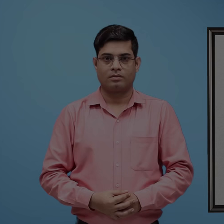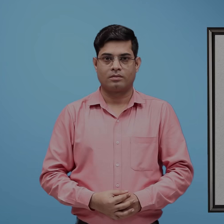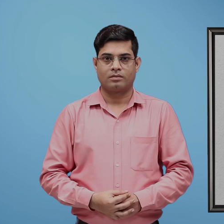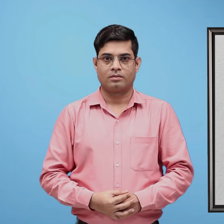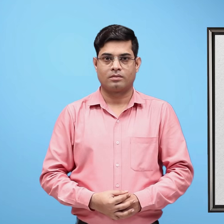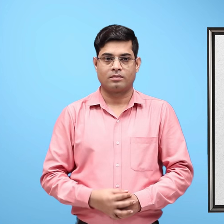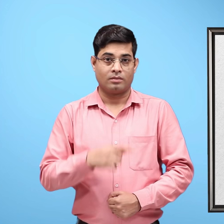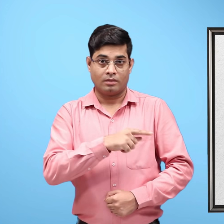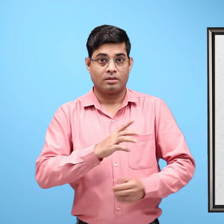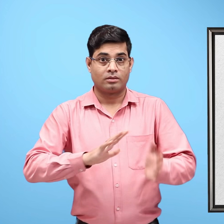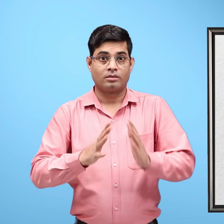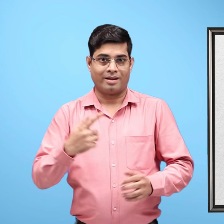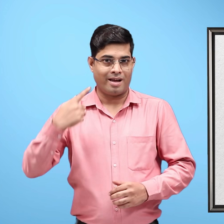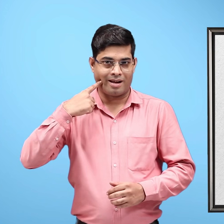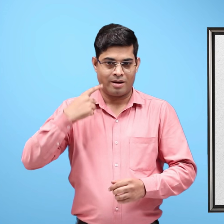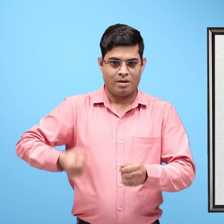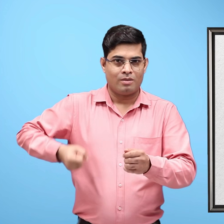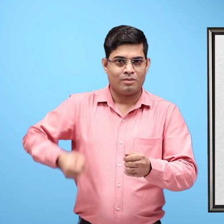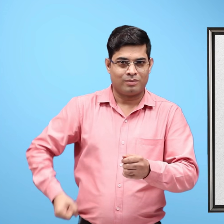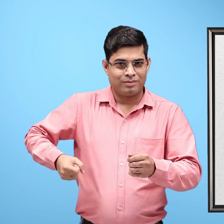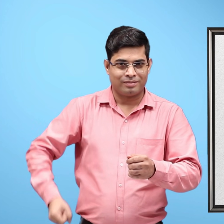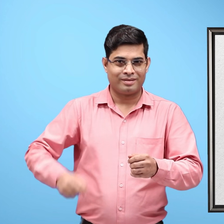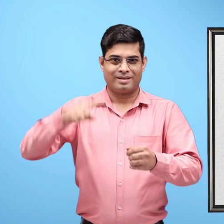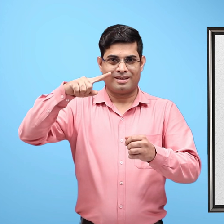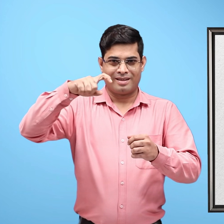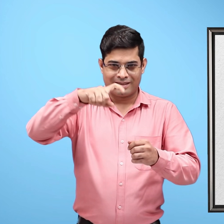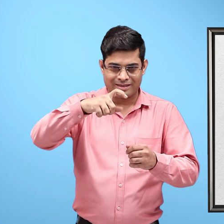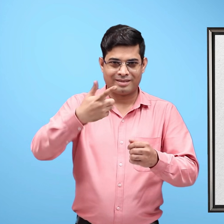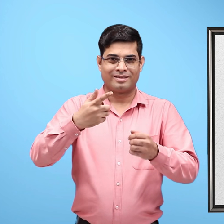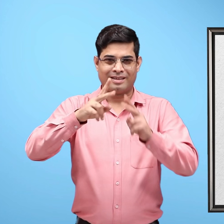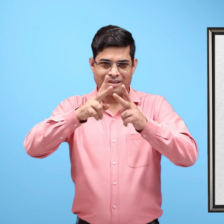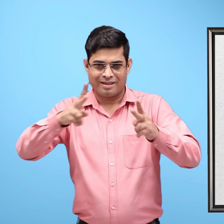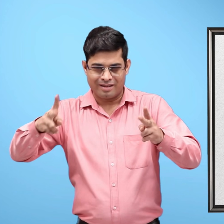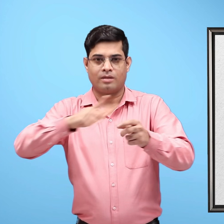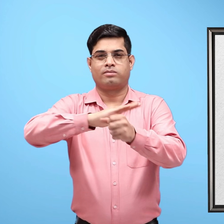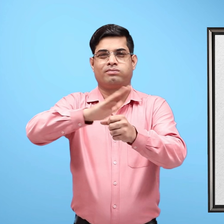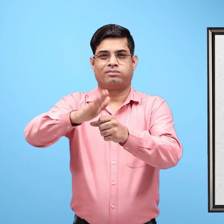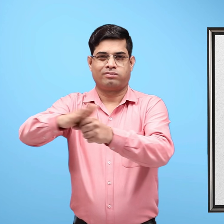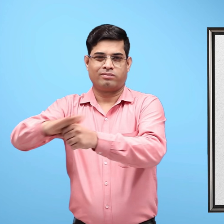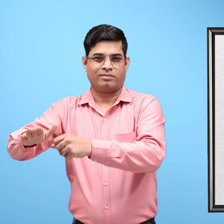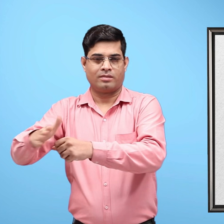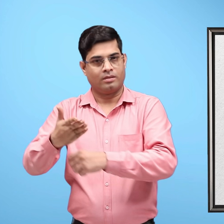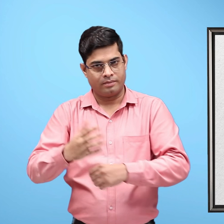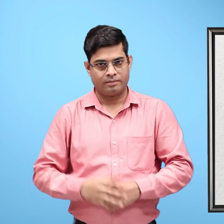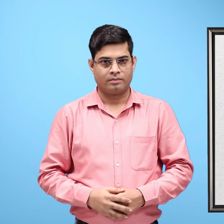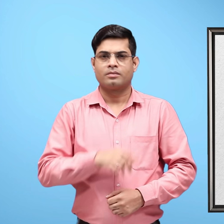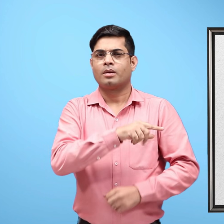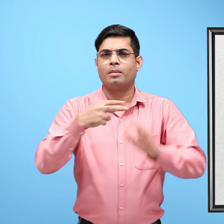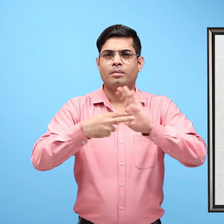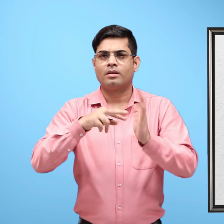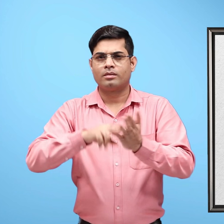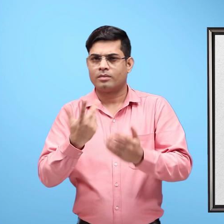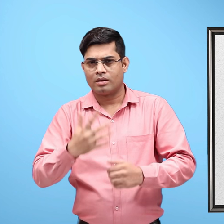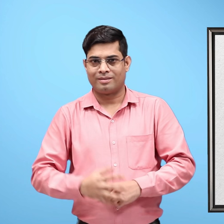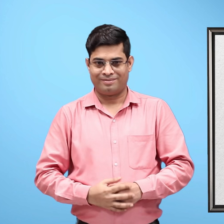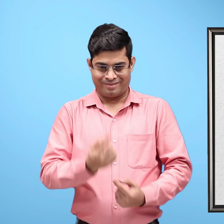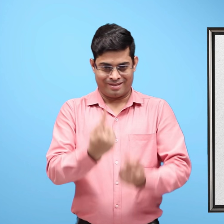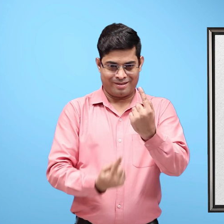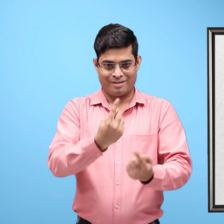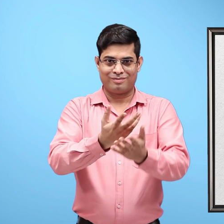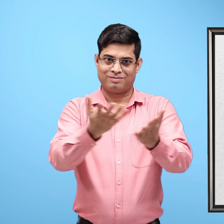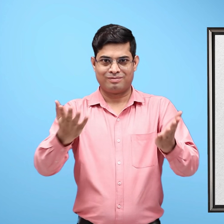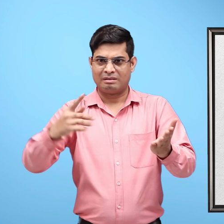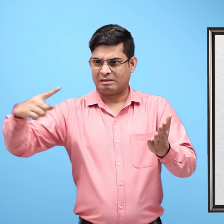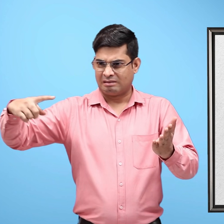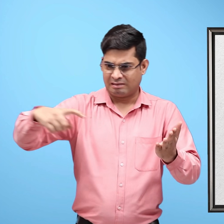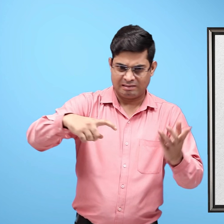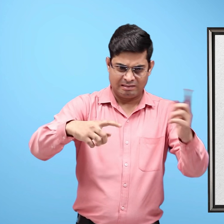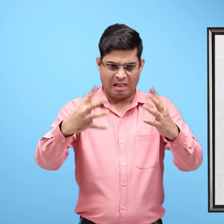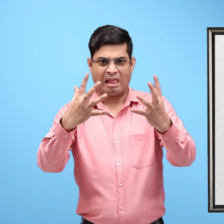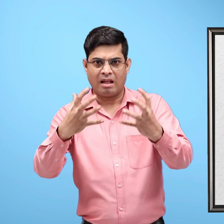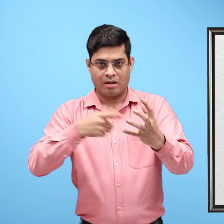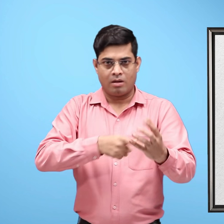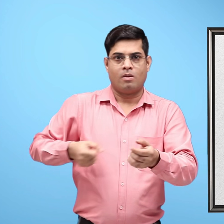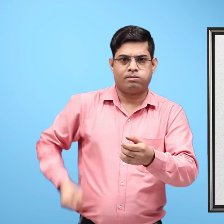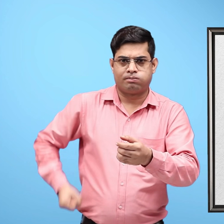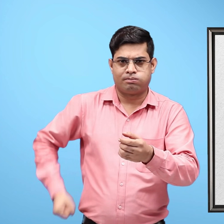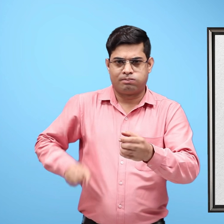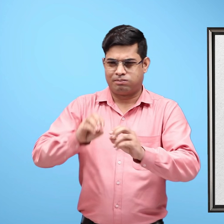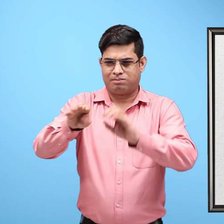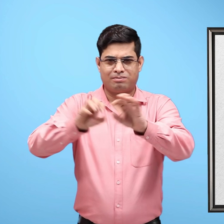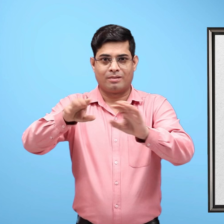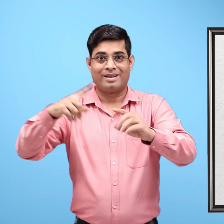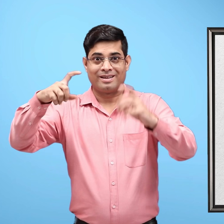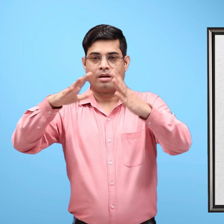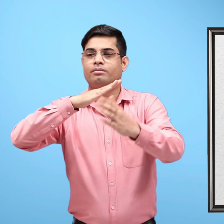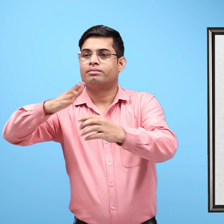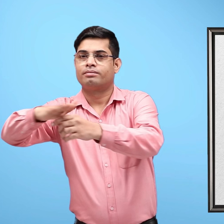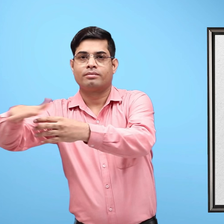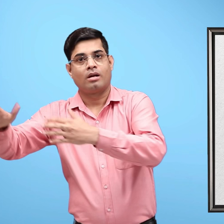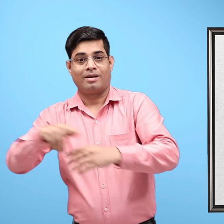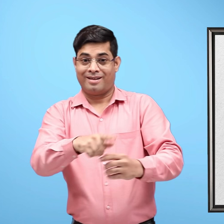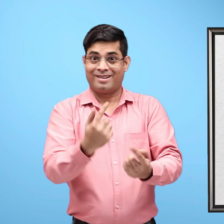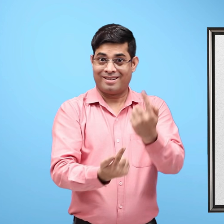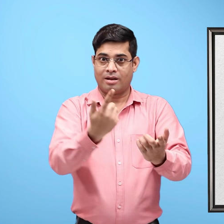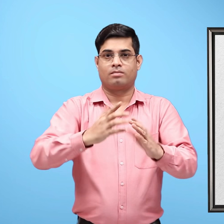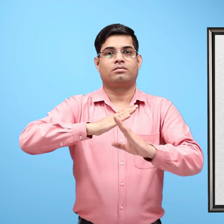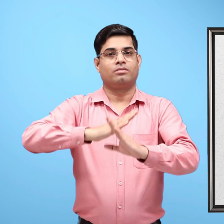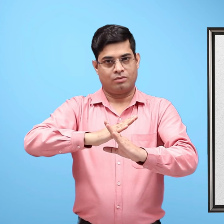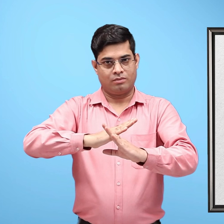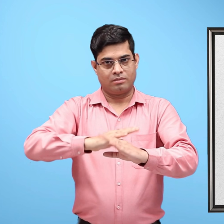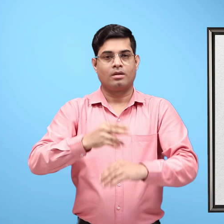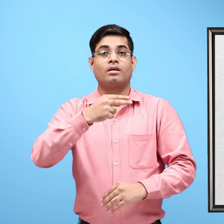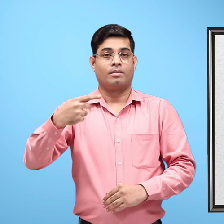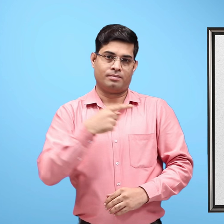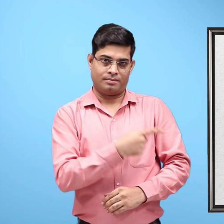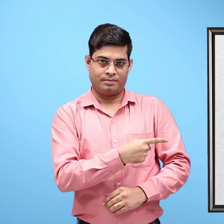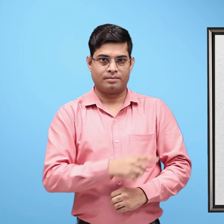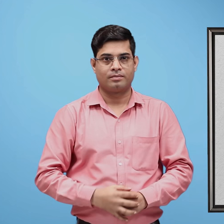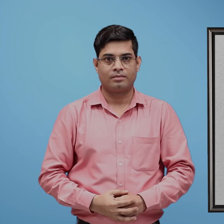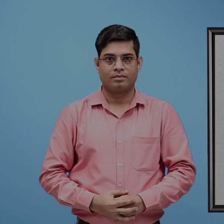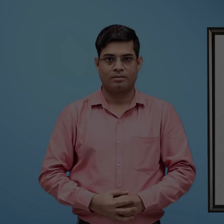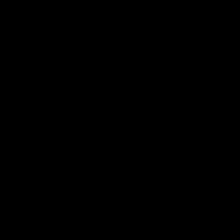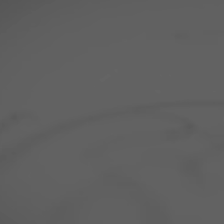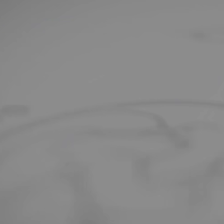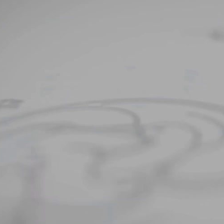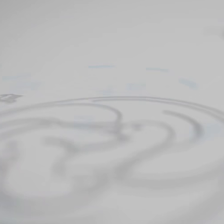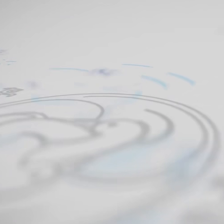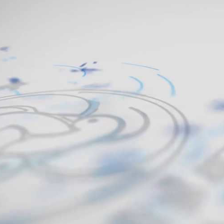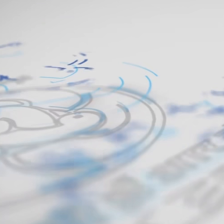Insecticide This sign means insecticide. These are substances used to kill insects to protect plants.